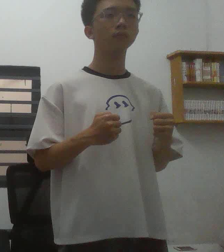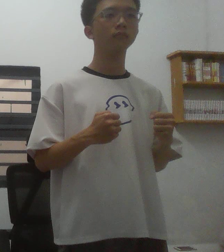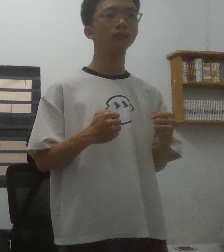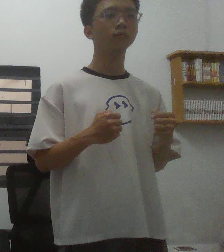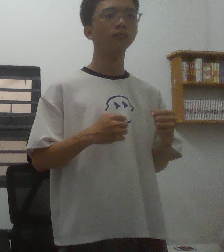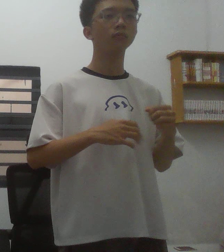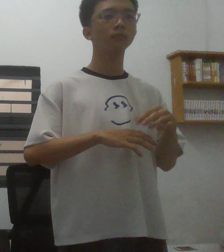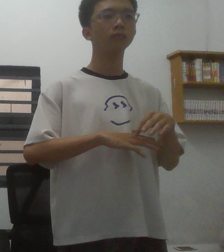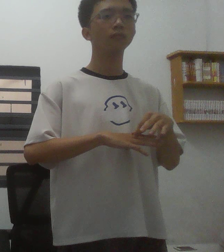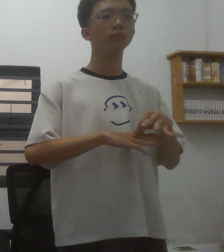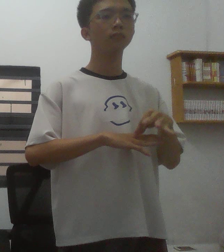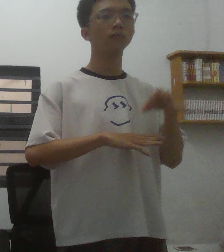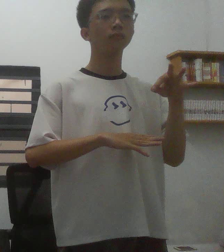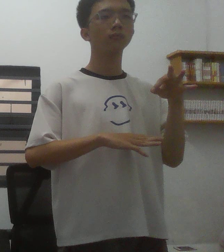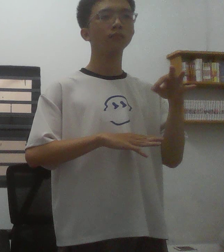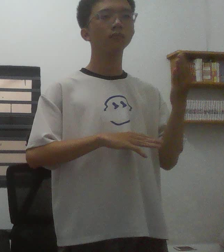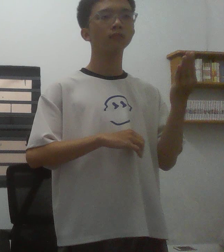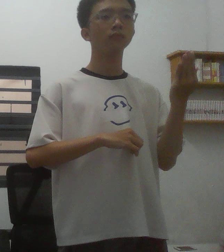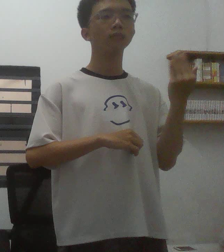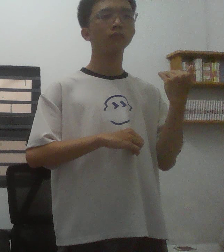tuan truoc